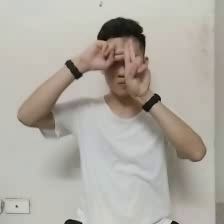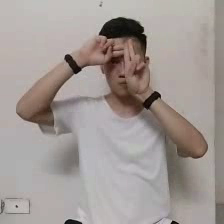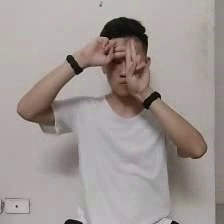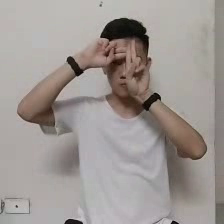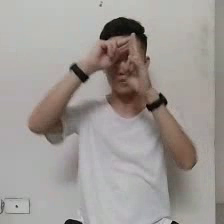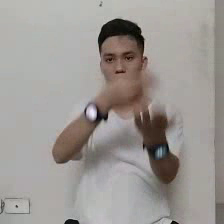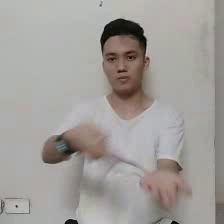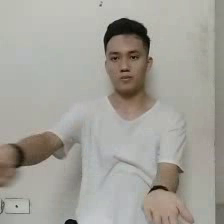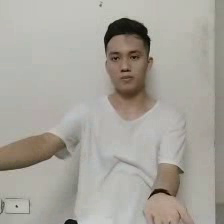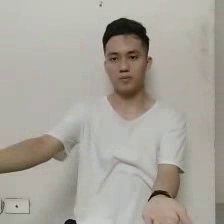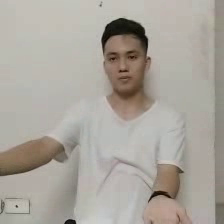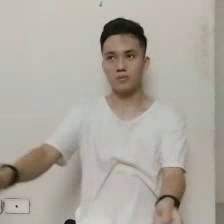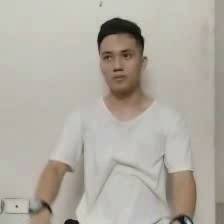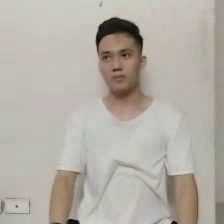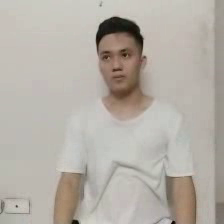Xuất viện